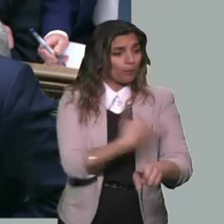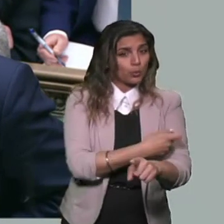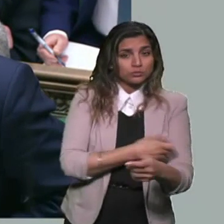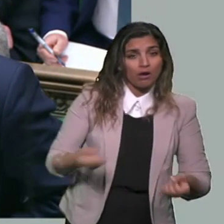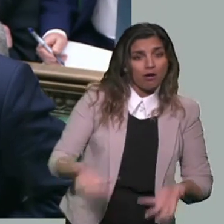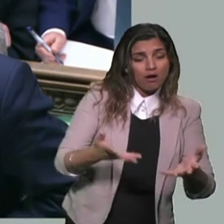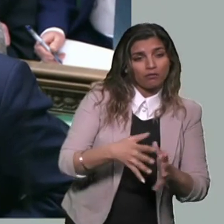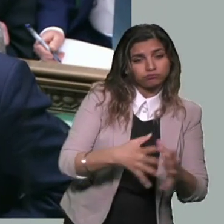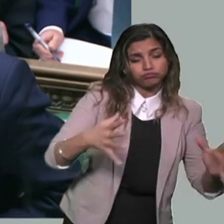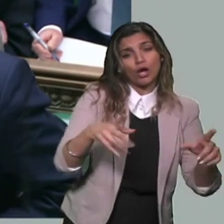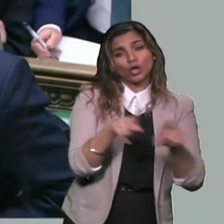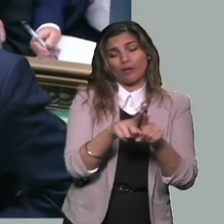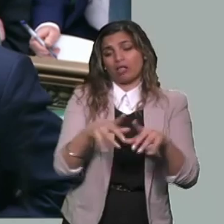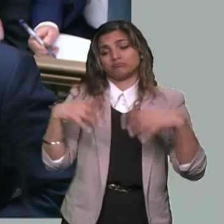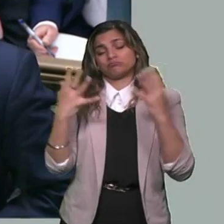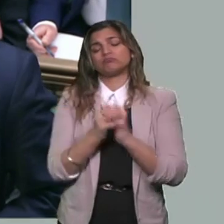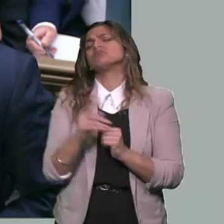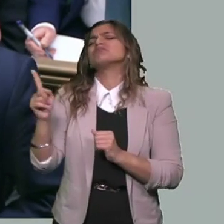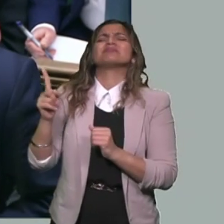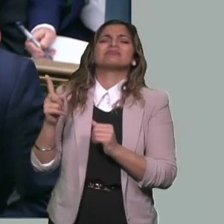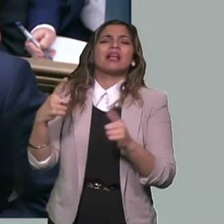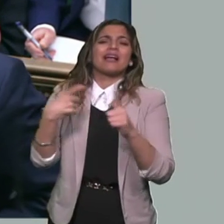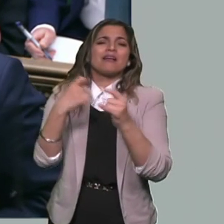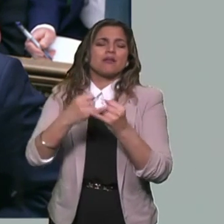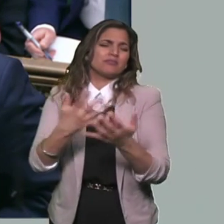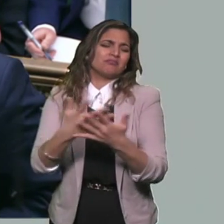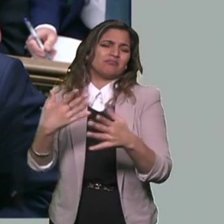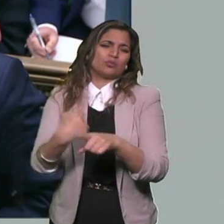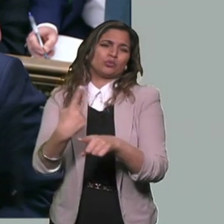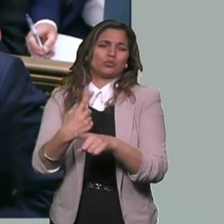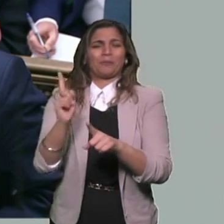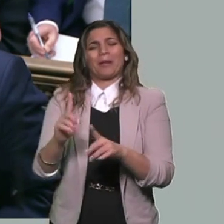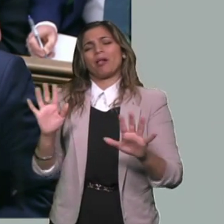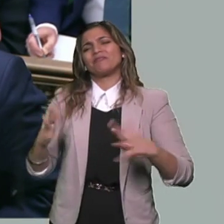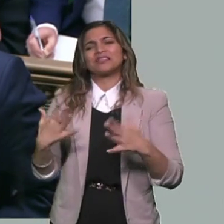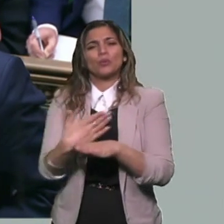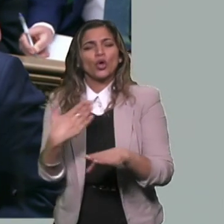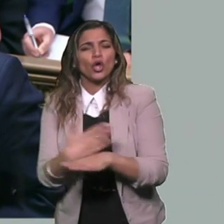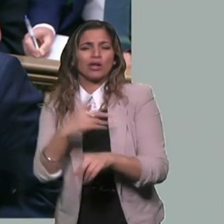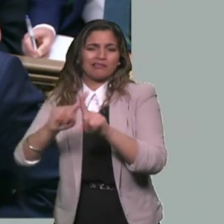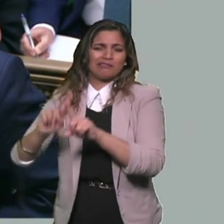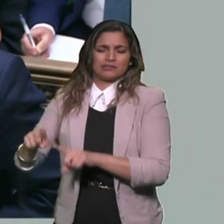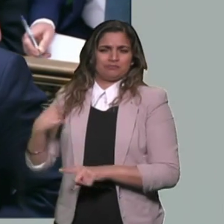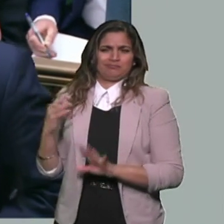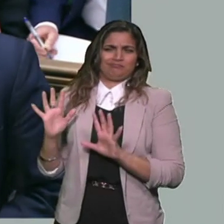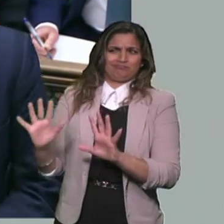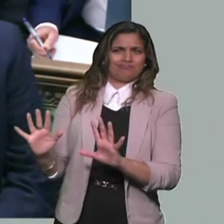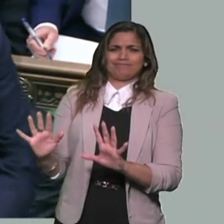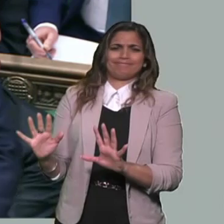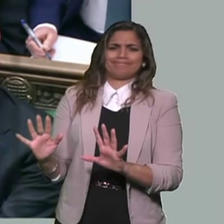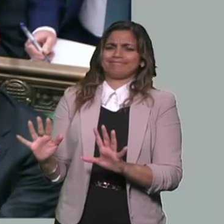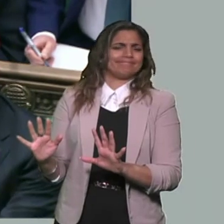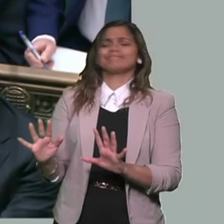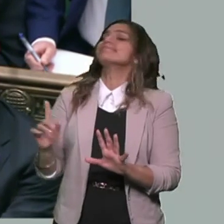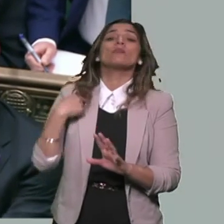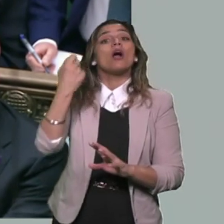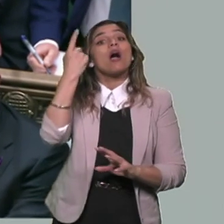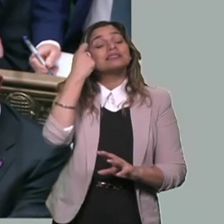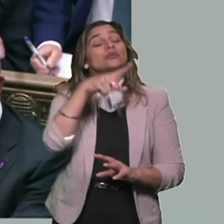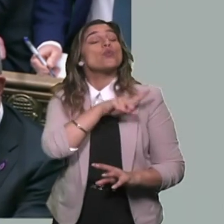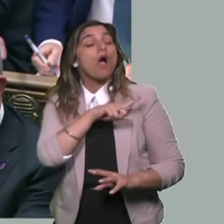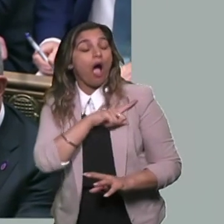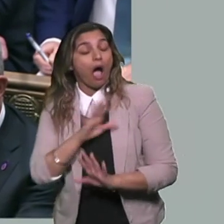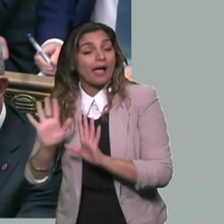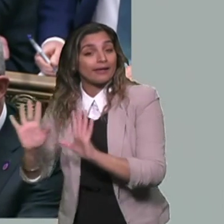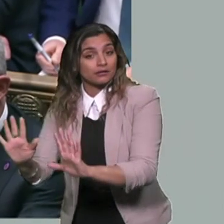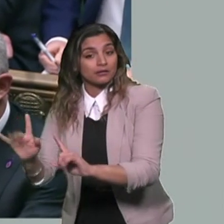We are launching a policy tomorrow. The right honourable and learned Gentleman talks about people being out of work—in my case, I understand why he wants it.